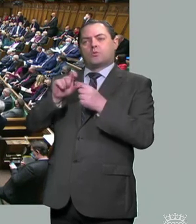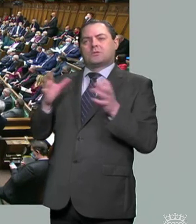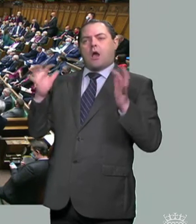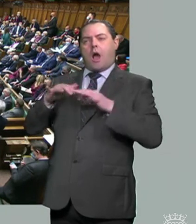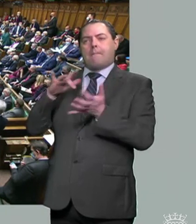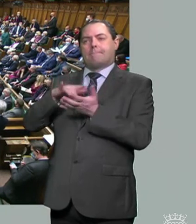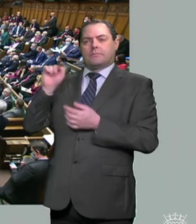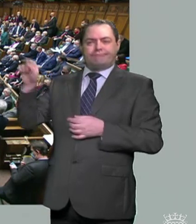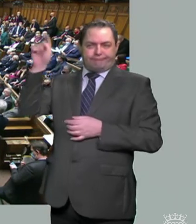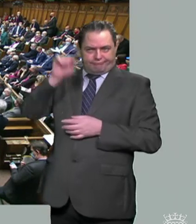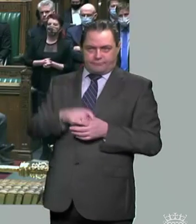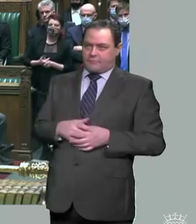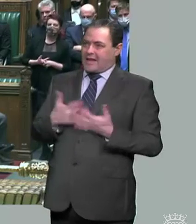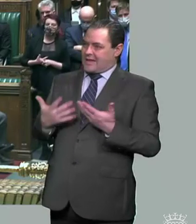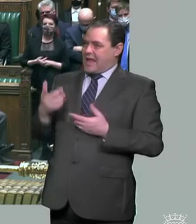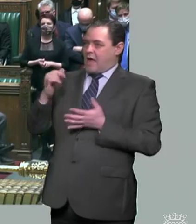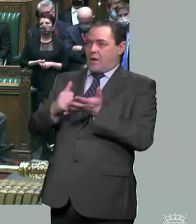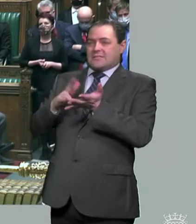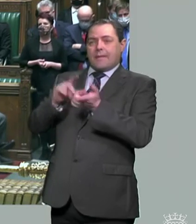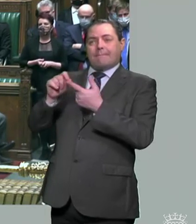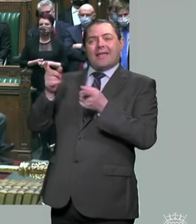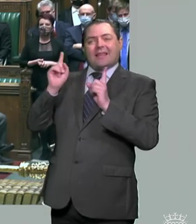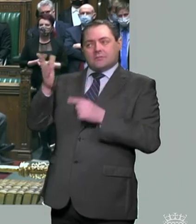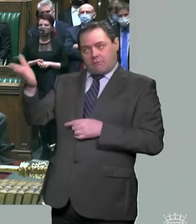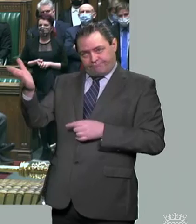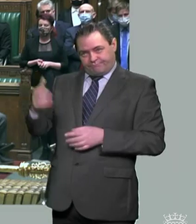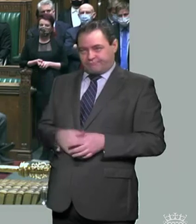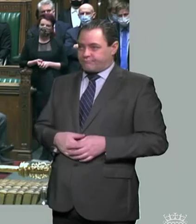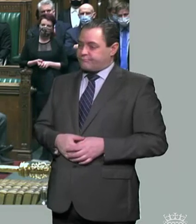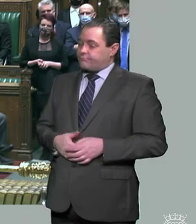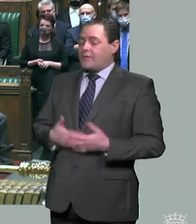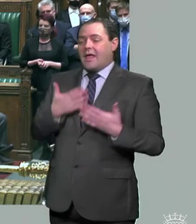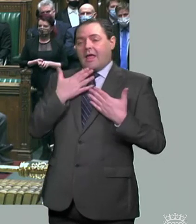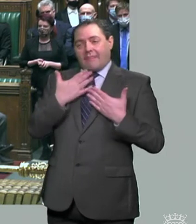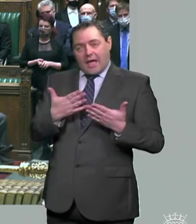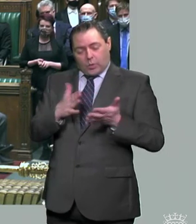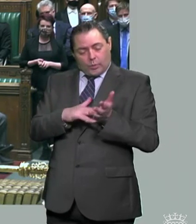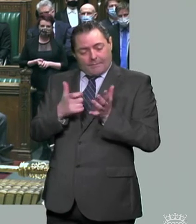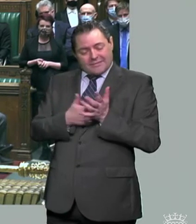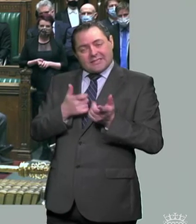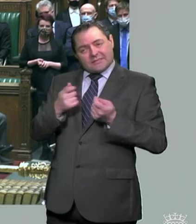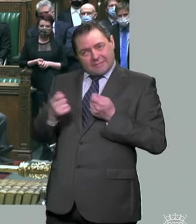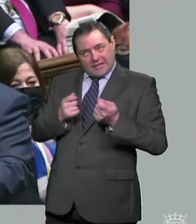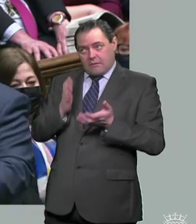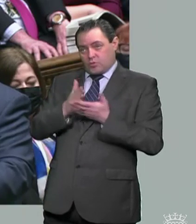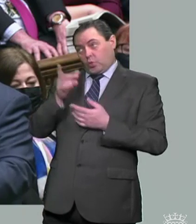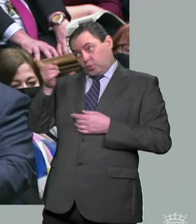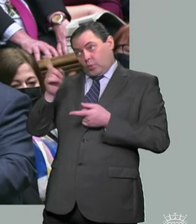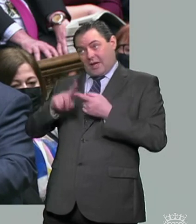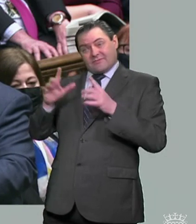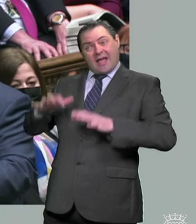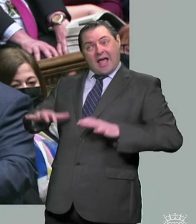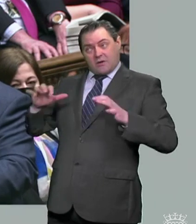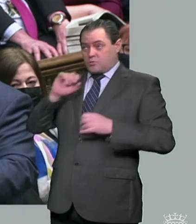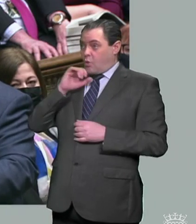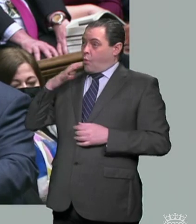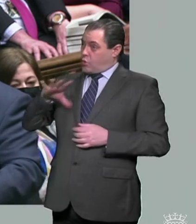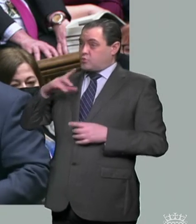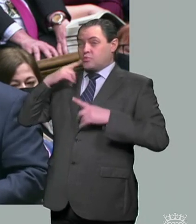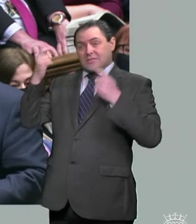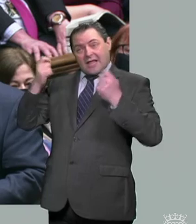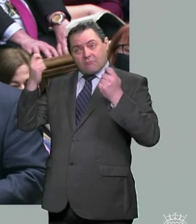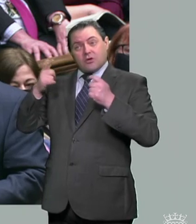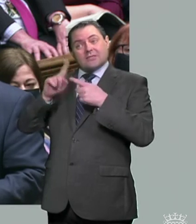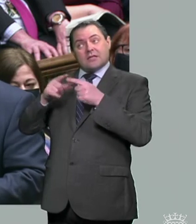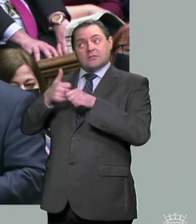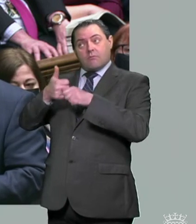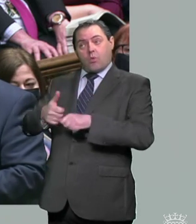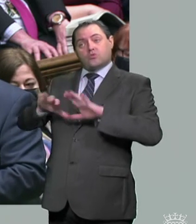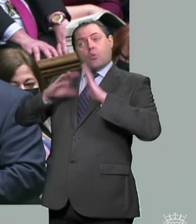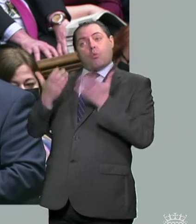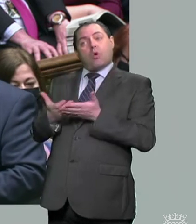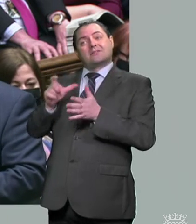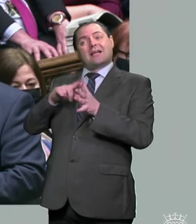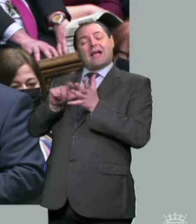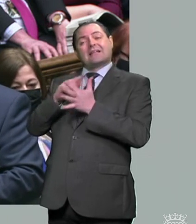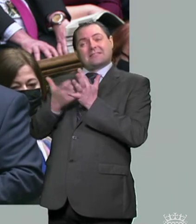I am sure that you, Mr Speaker, and the rest of the House will want to join me in celebrating and supporting World Cancer Day.